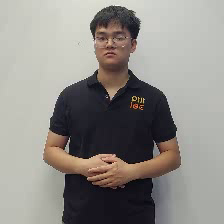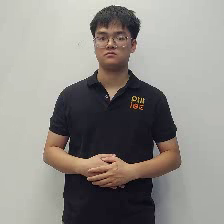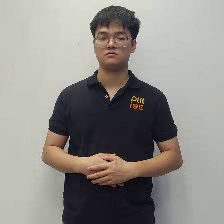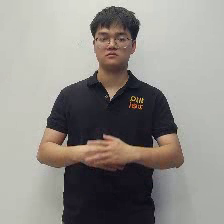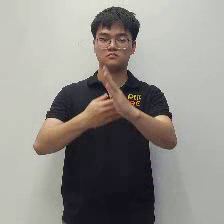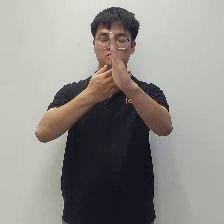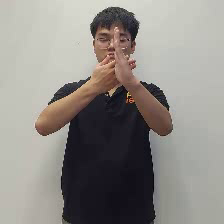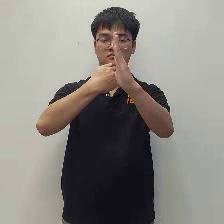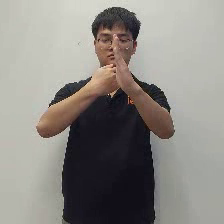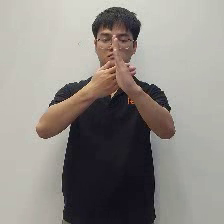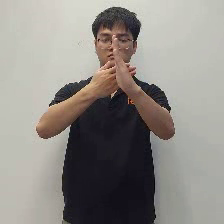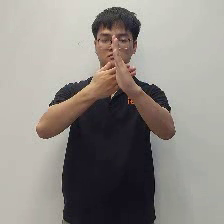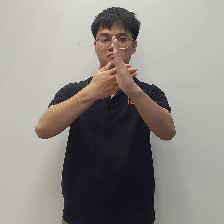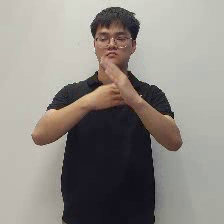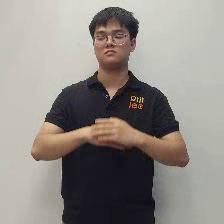Trường học